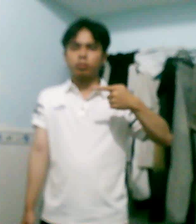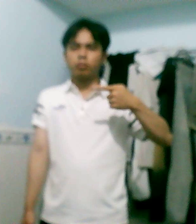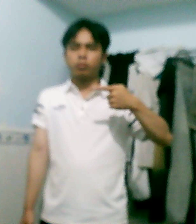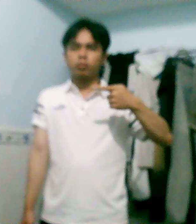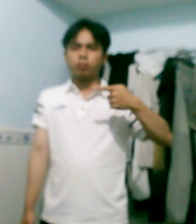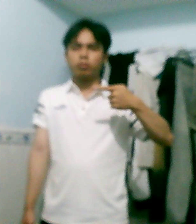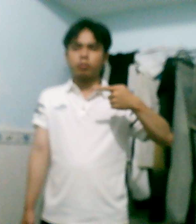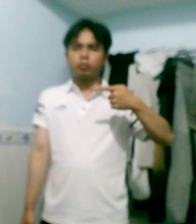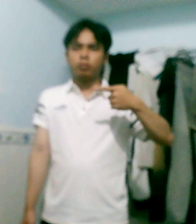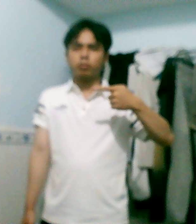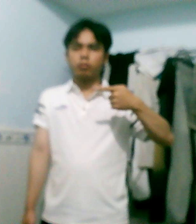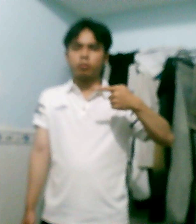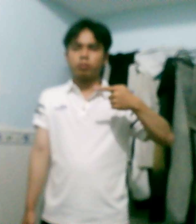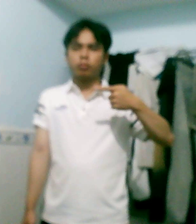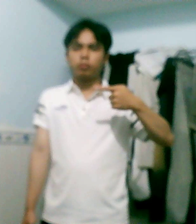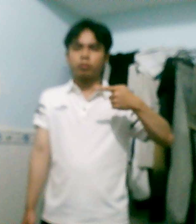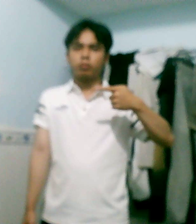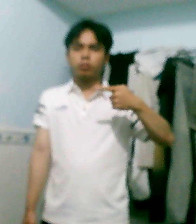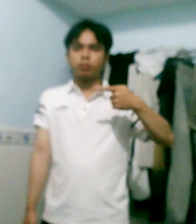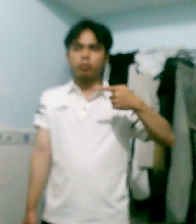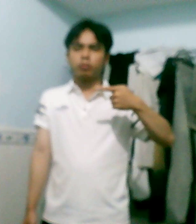g